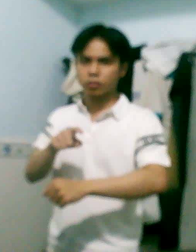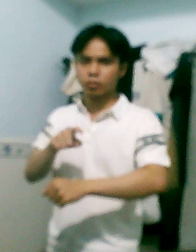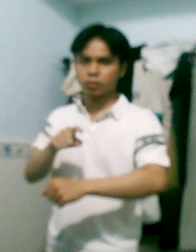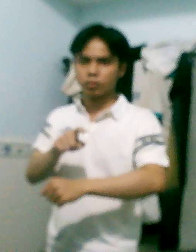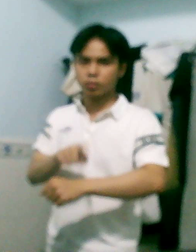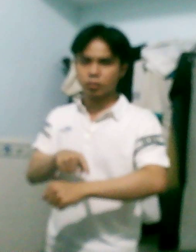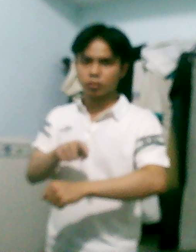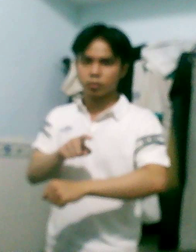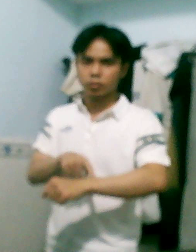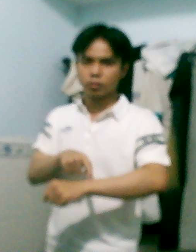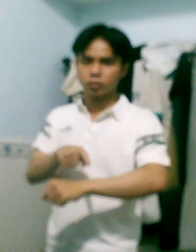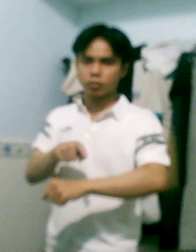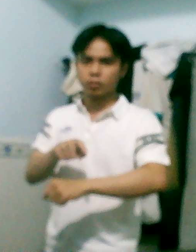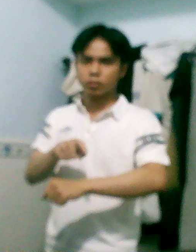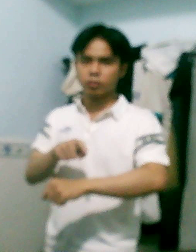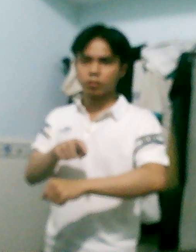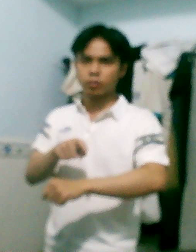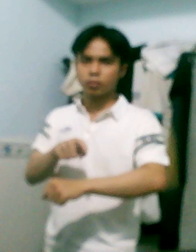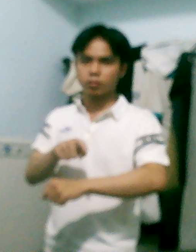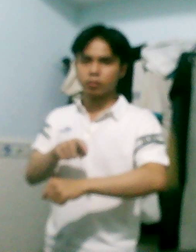gio